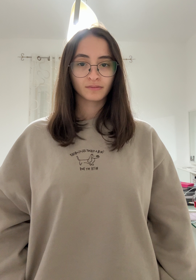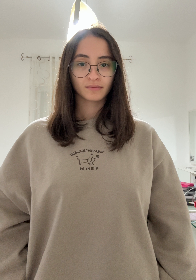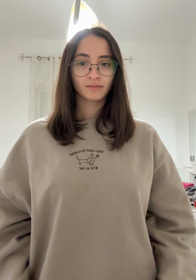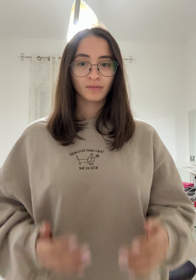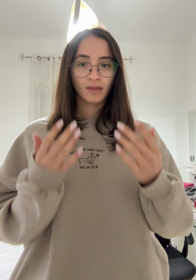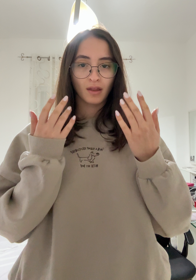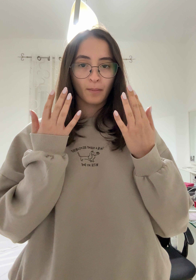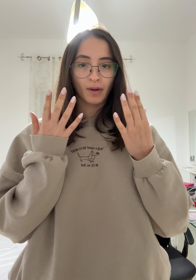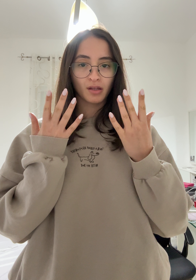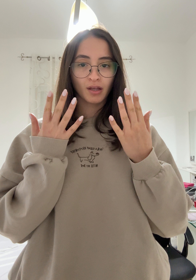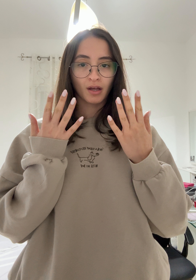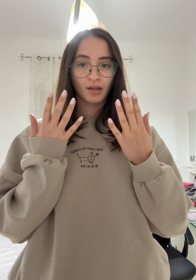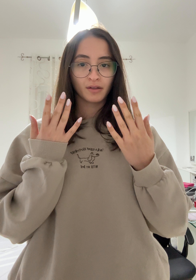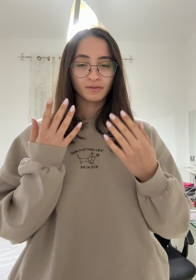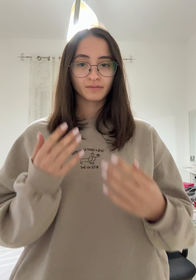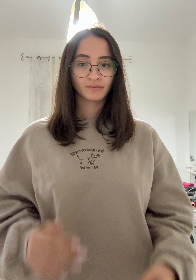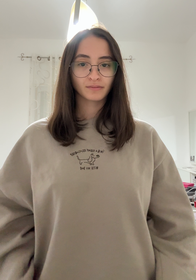מתי